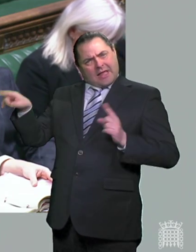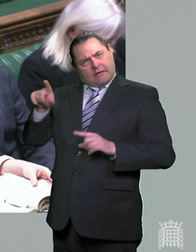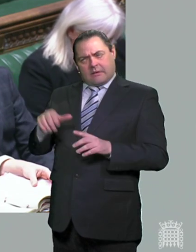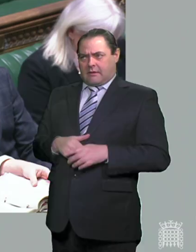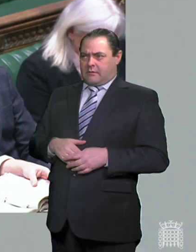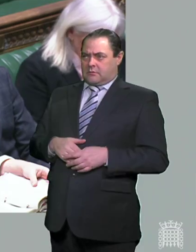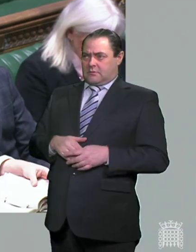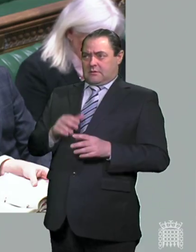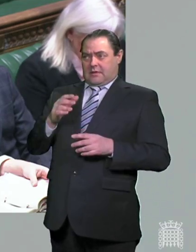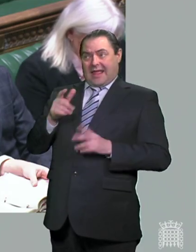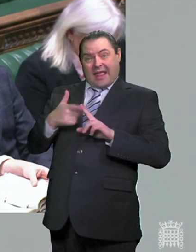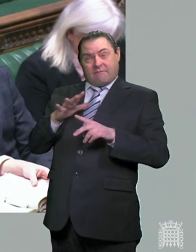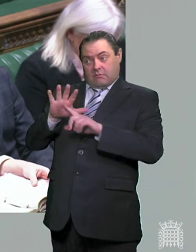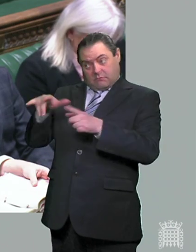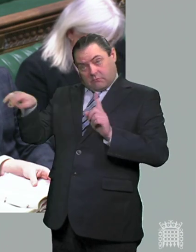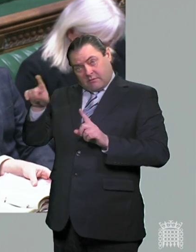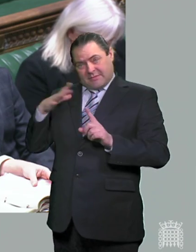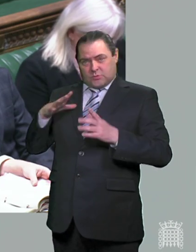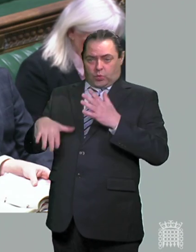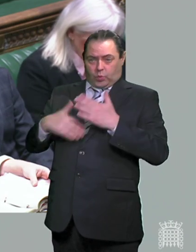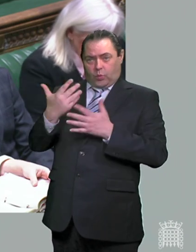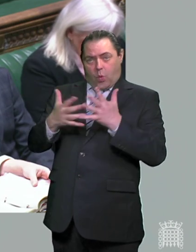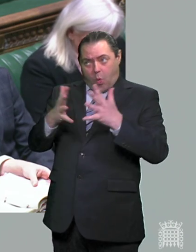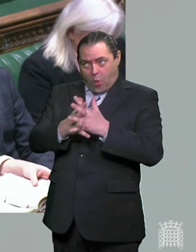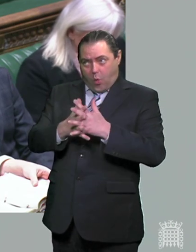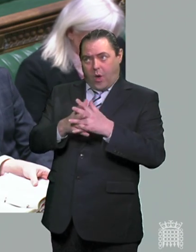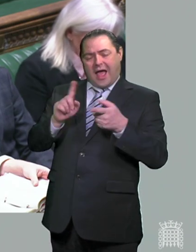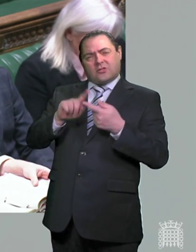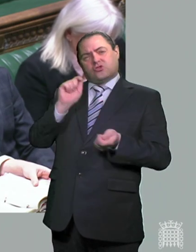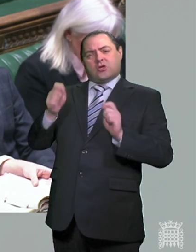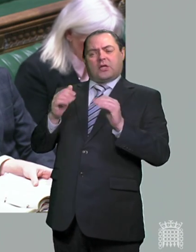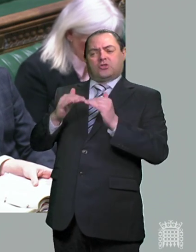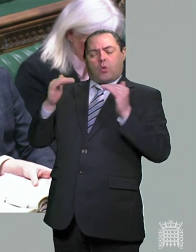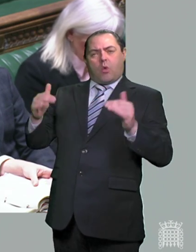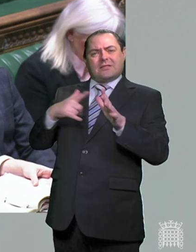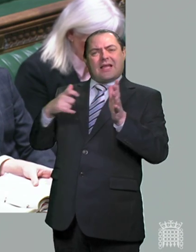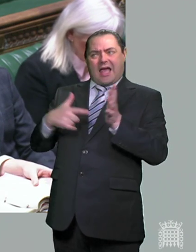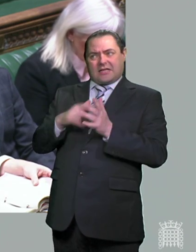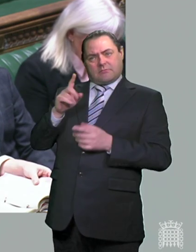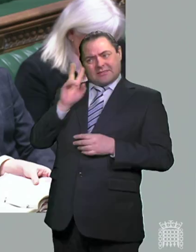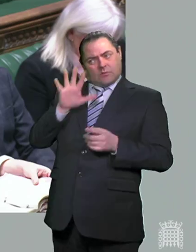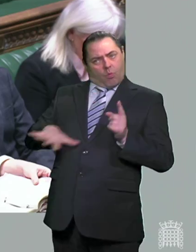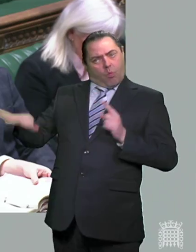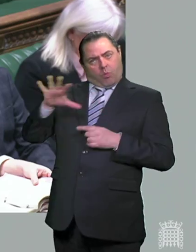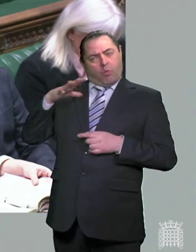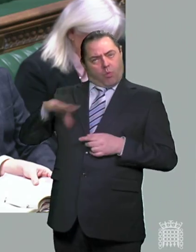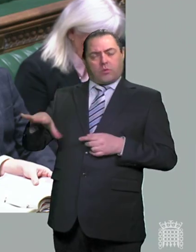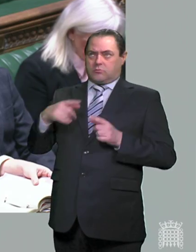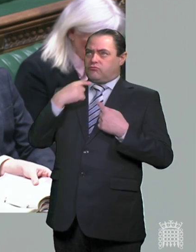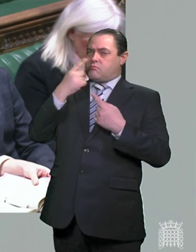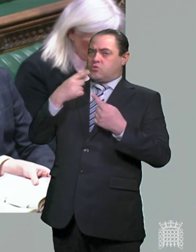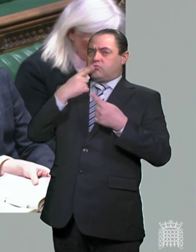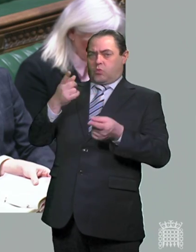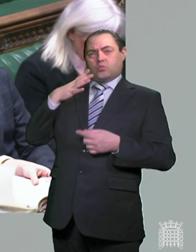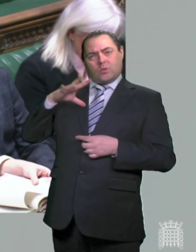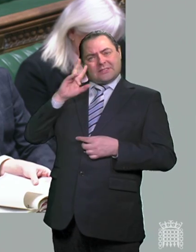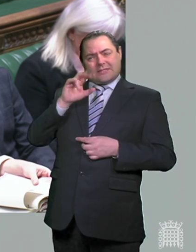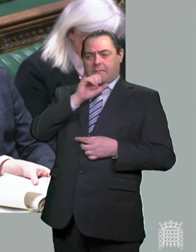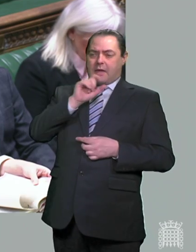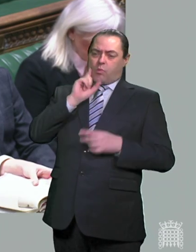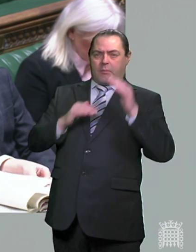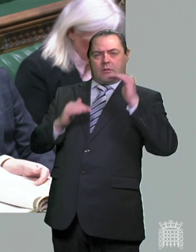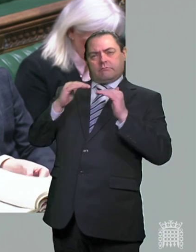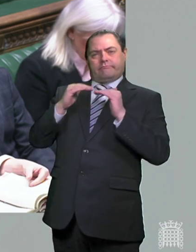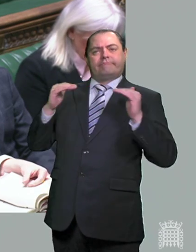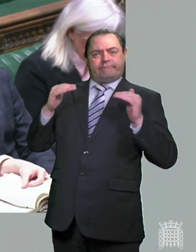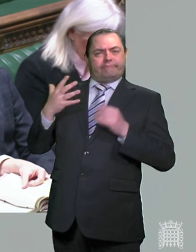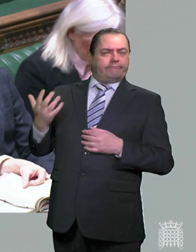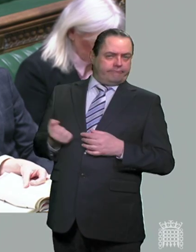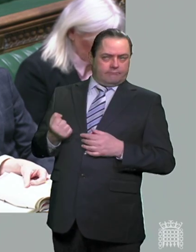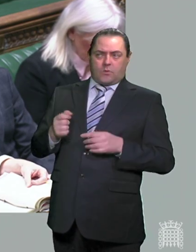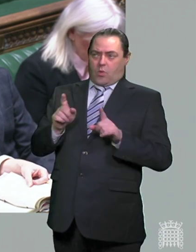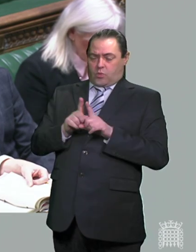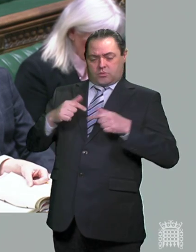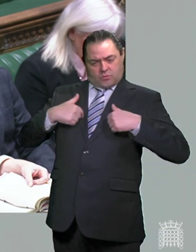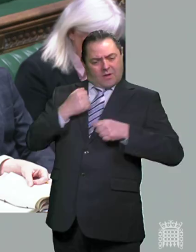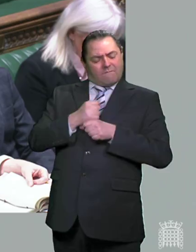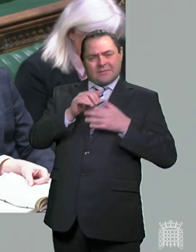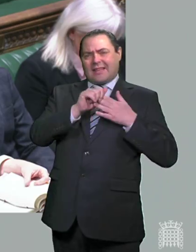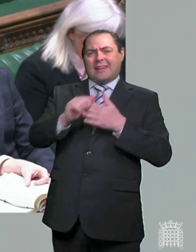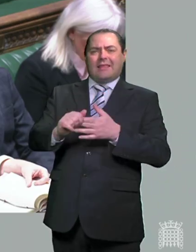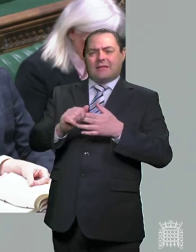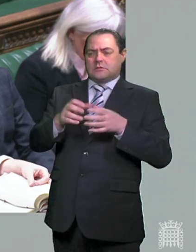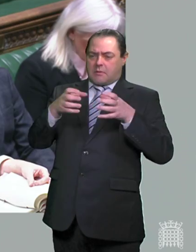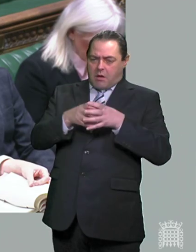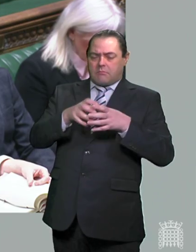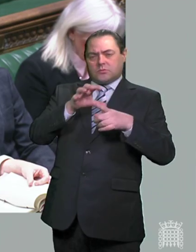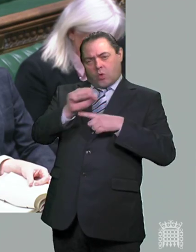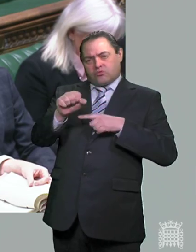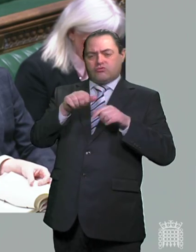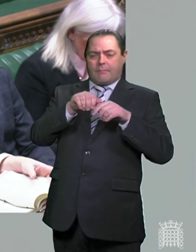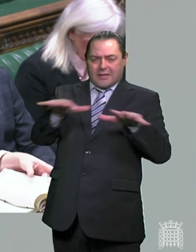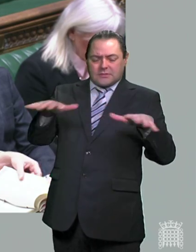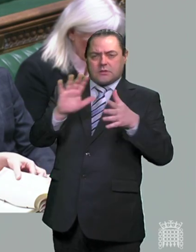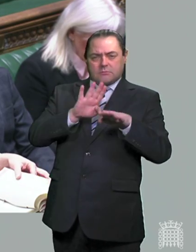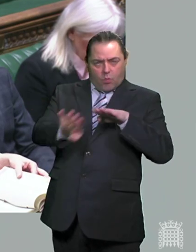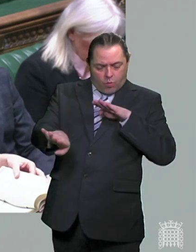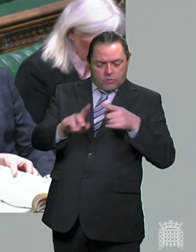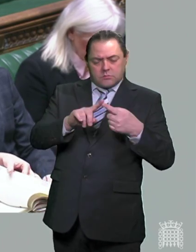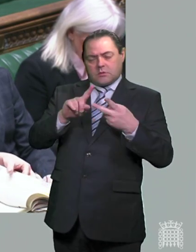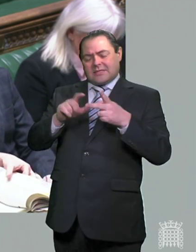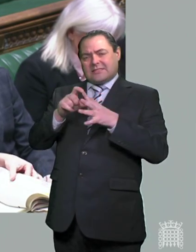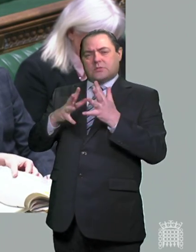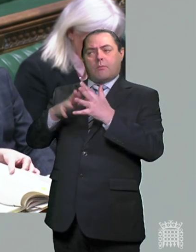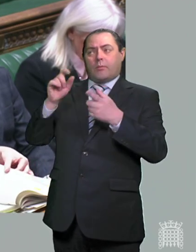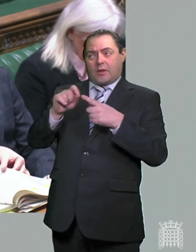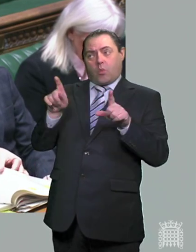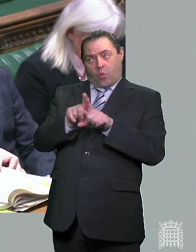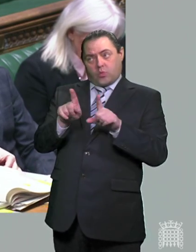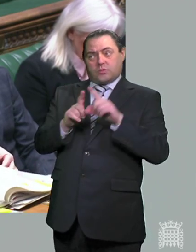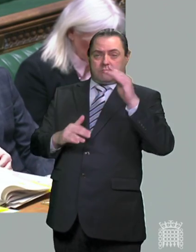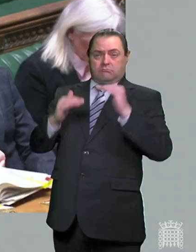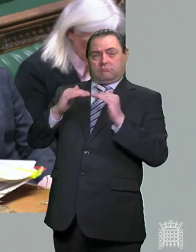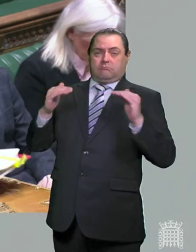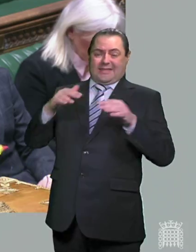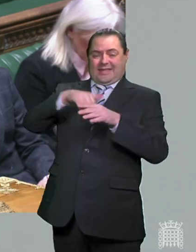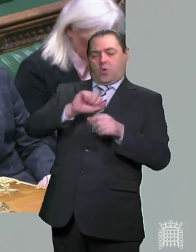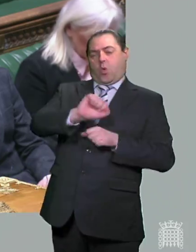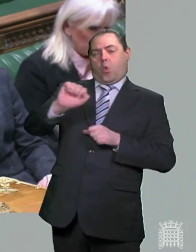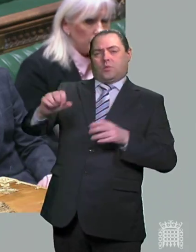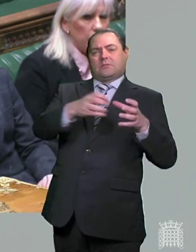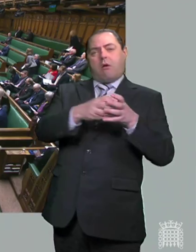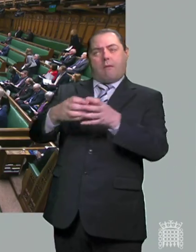We would have to pass new regulations to reduce that threshold and change the Equality Act 2010, but we are seeing all employers wanting to reduce the gender pay gap, and we are leading the way in government, with the Department for Culture, Media and Sport and the Department for Work and Pensions having eliminated that gap in their Departments.